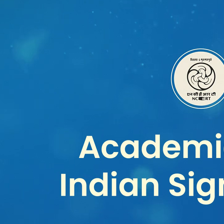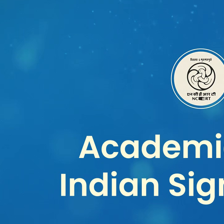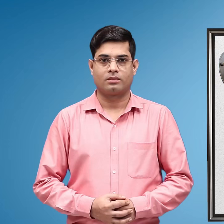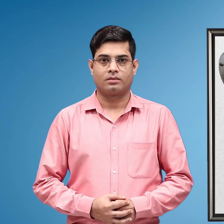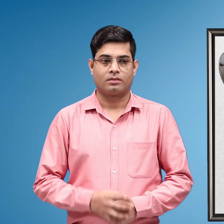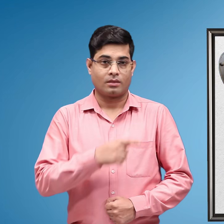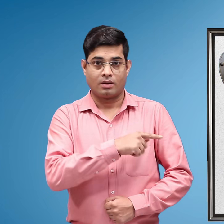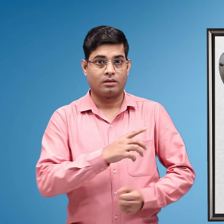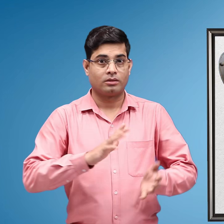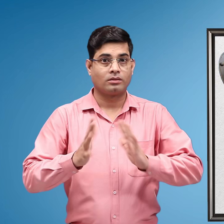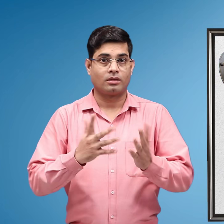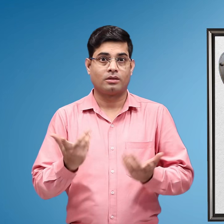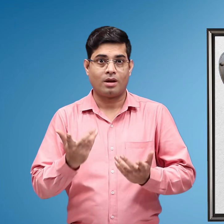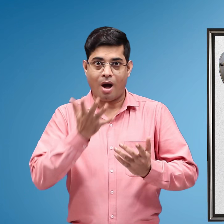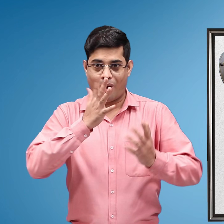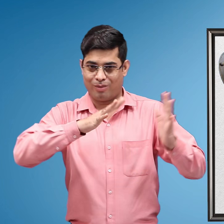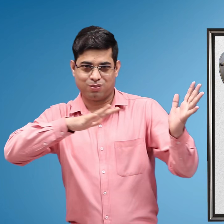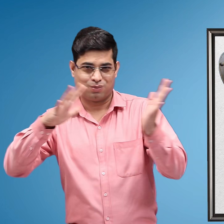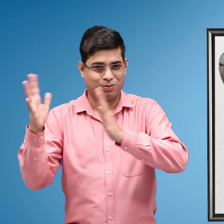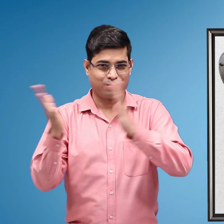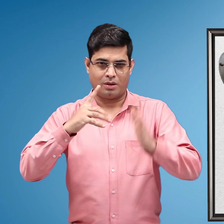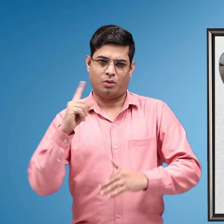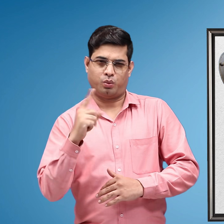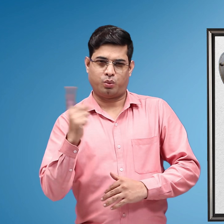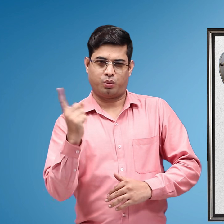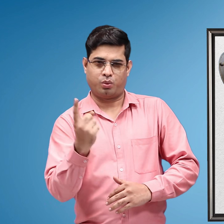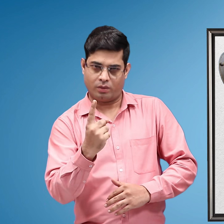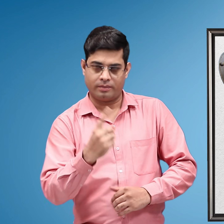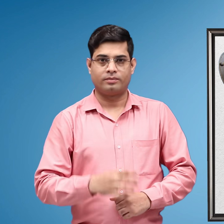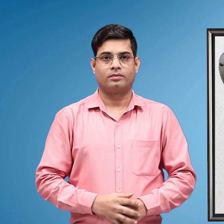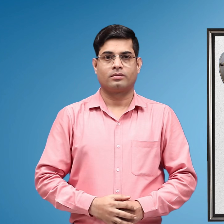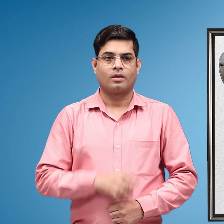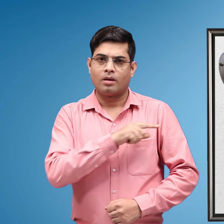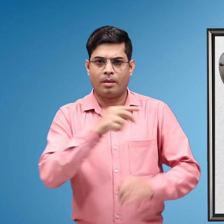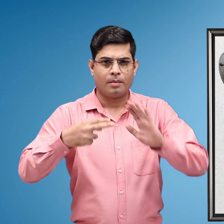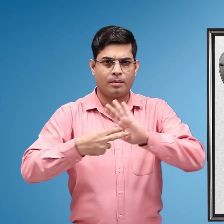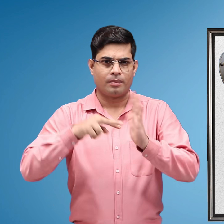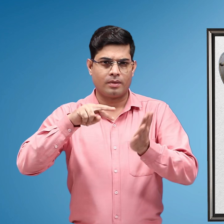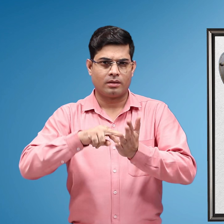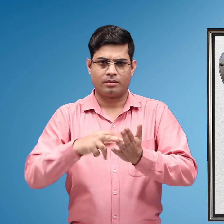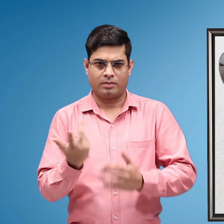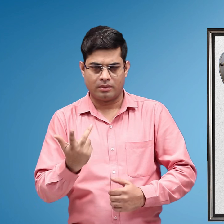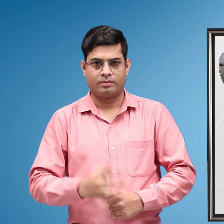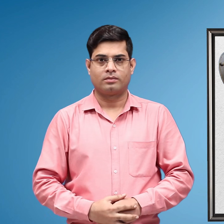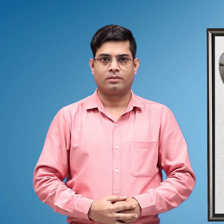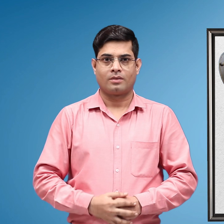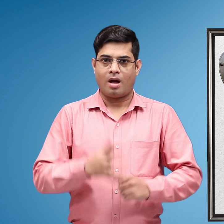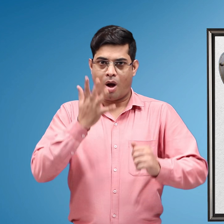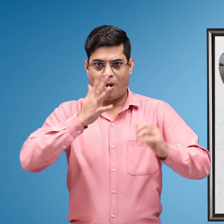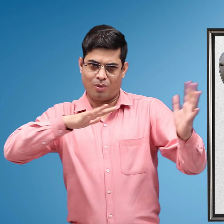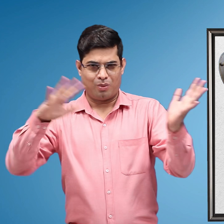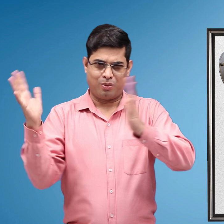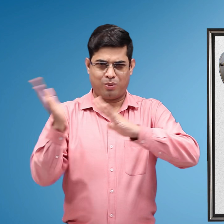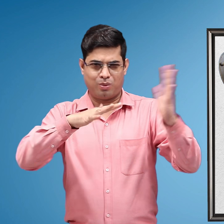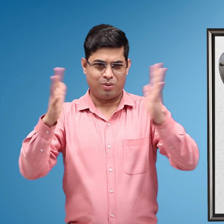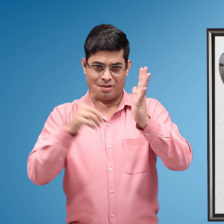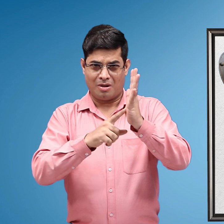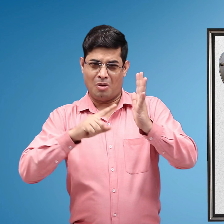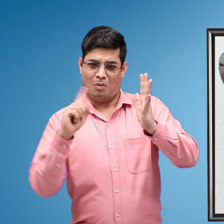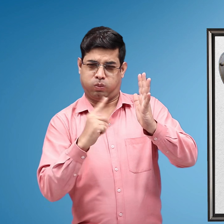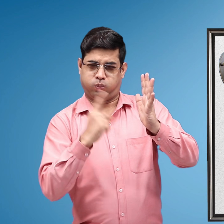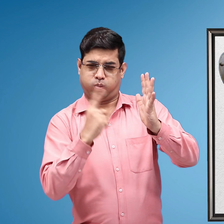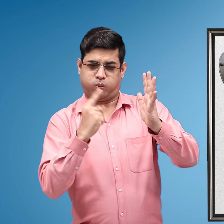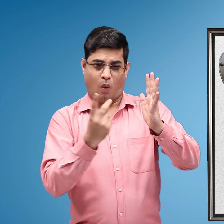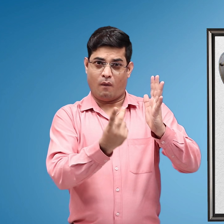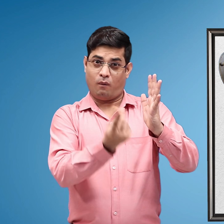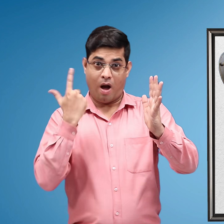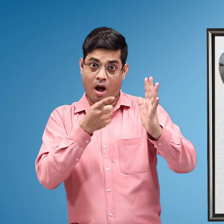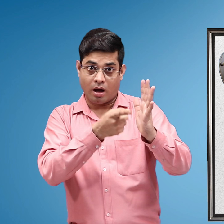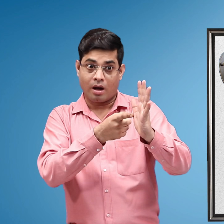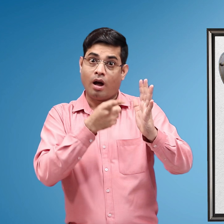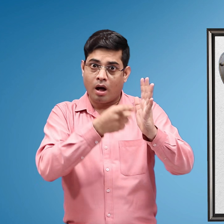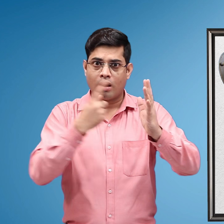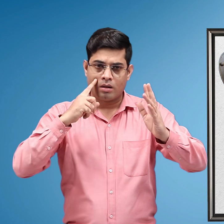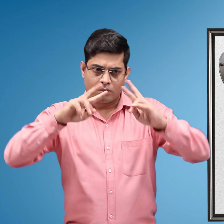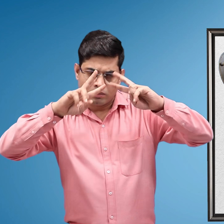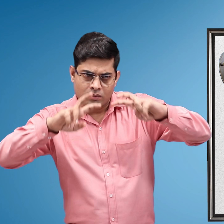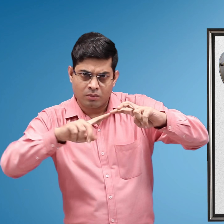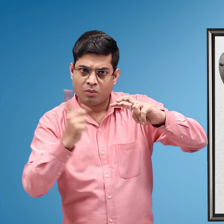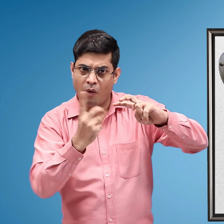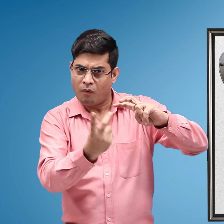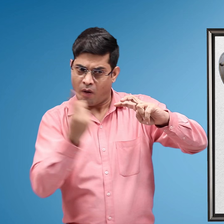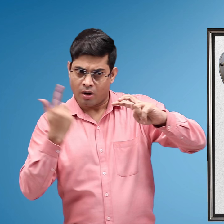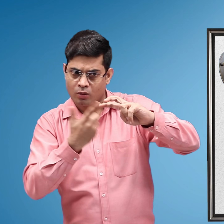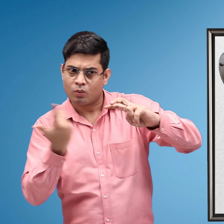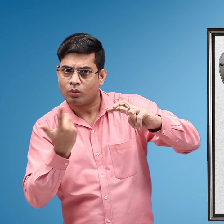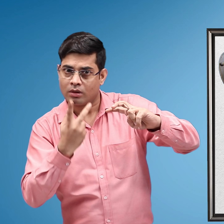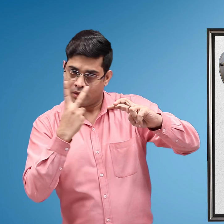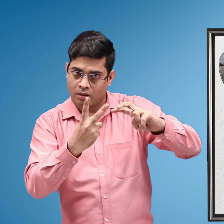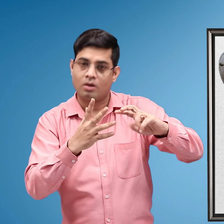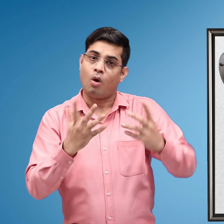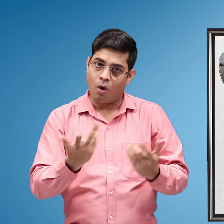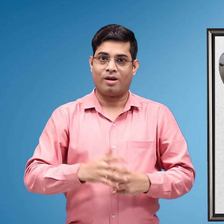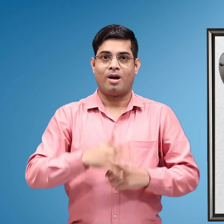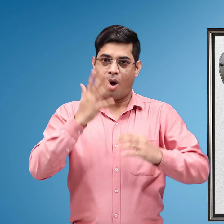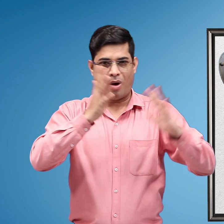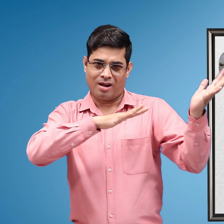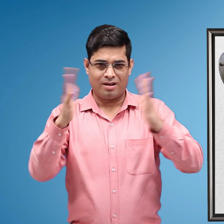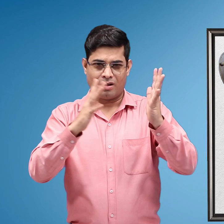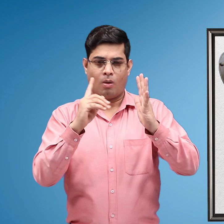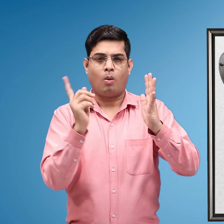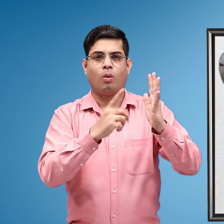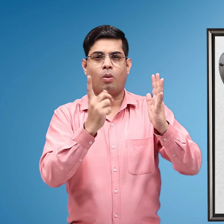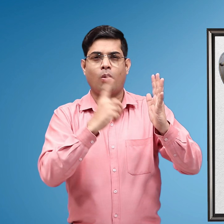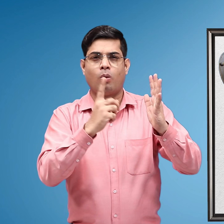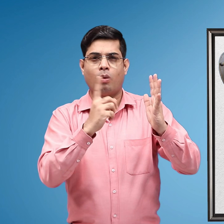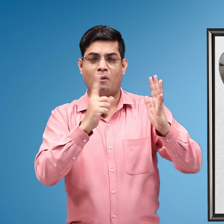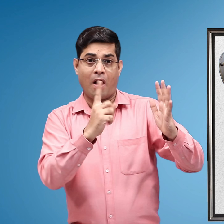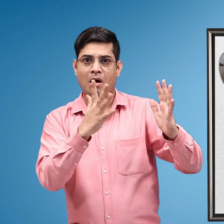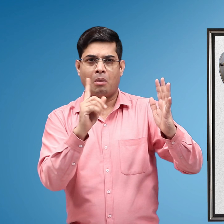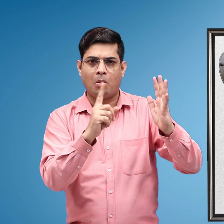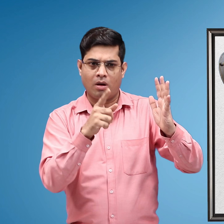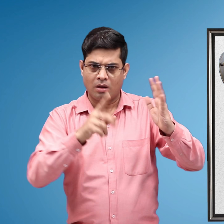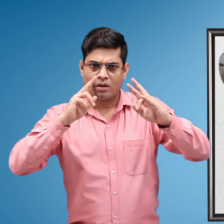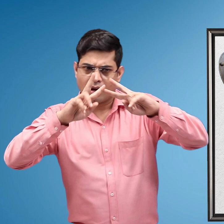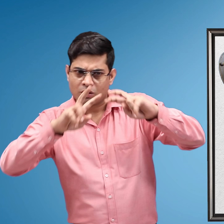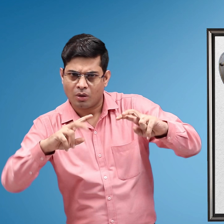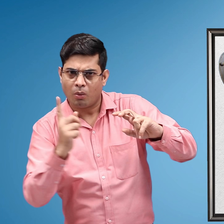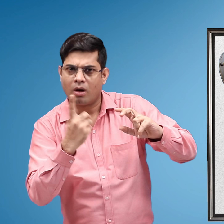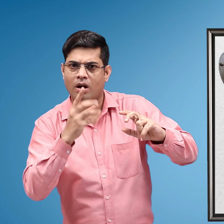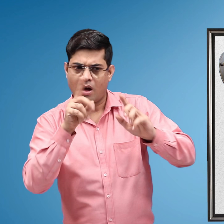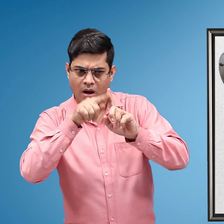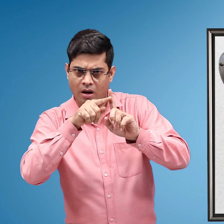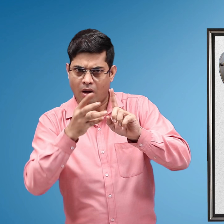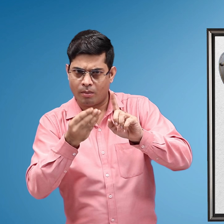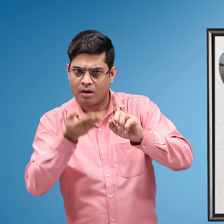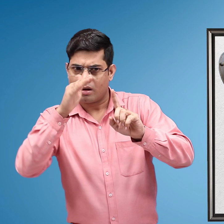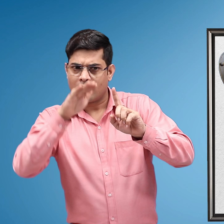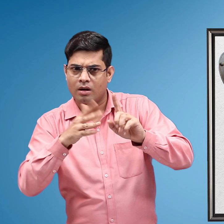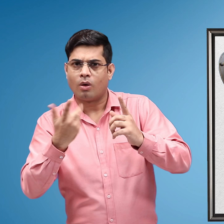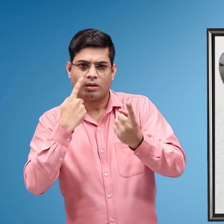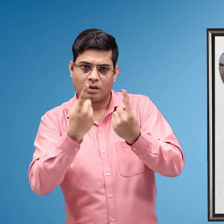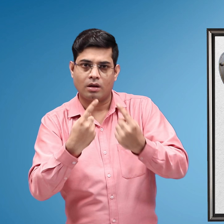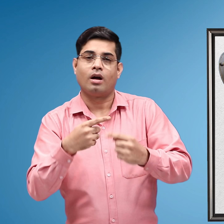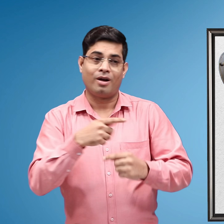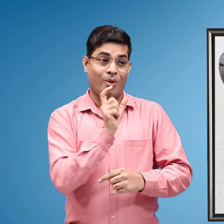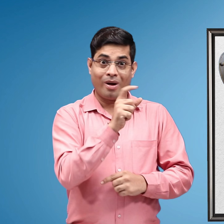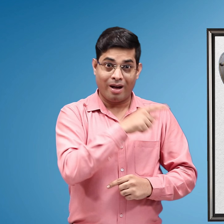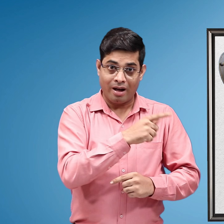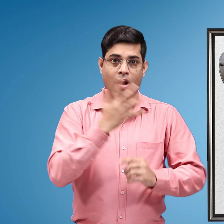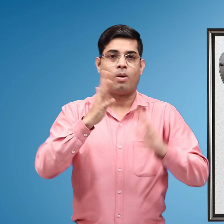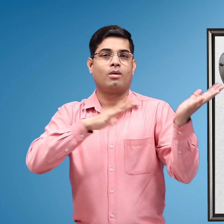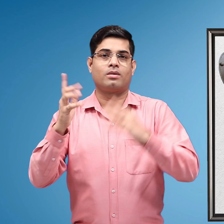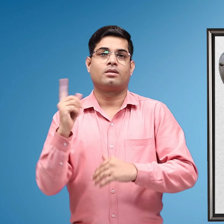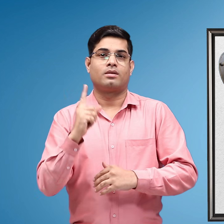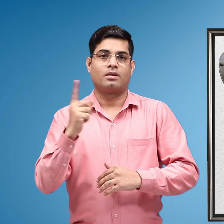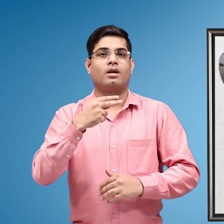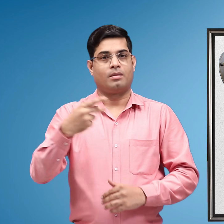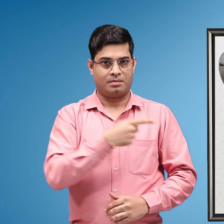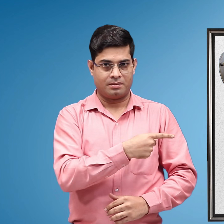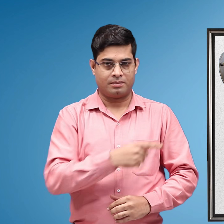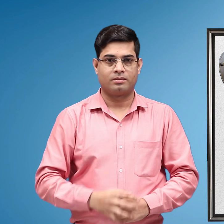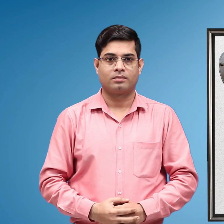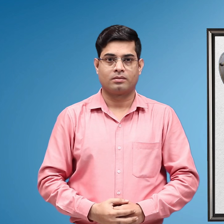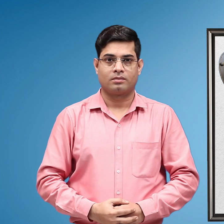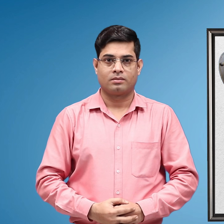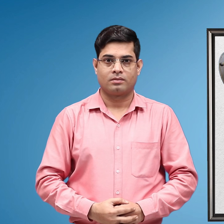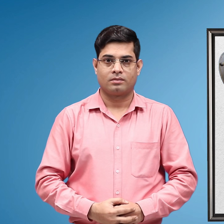This is the sign for anemometer. The instrument that measures wind speed is called an anemometer.